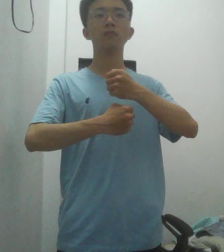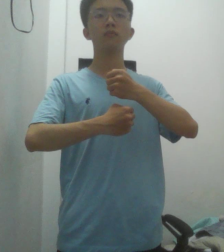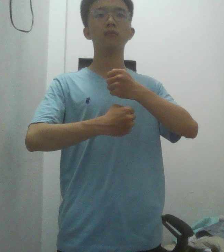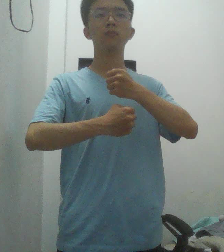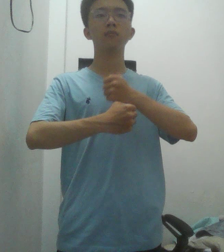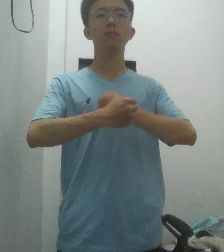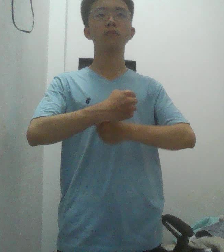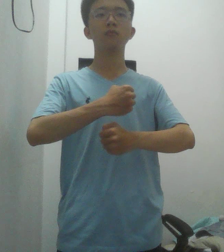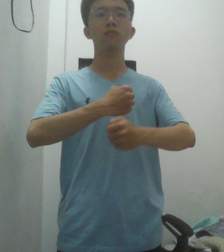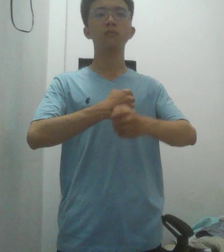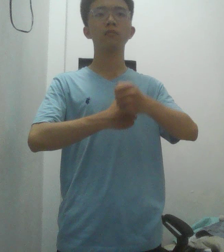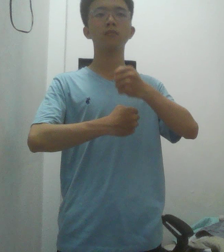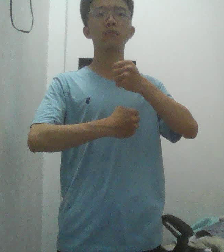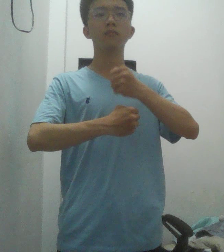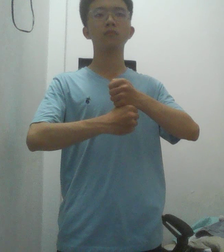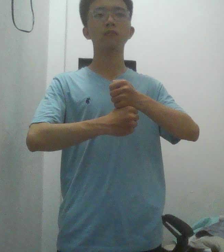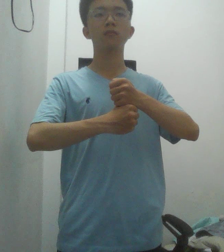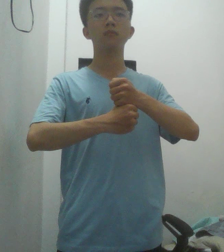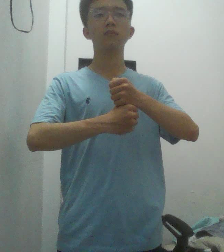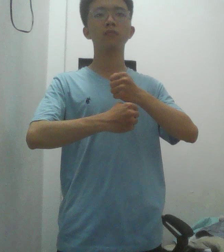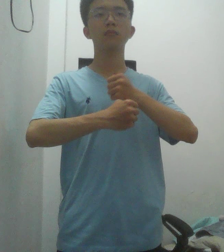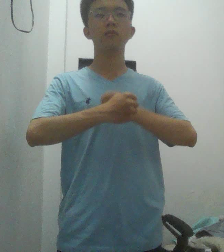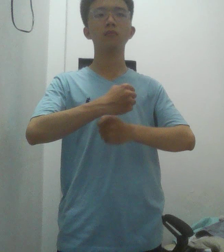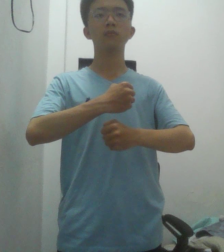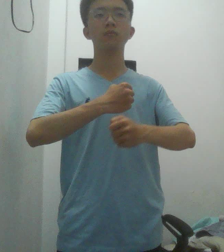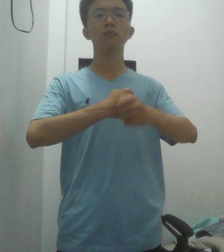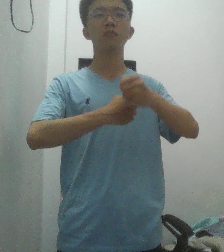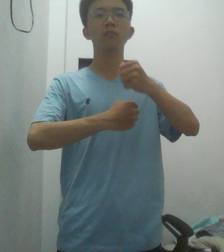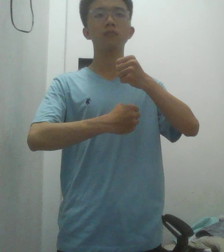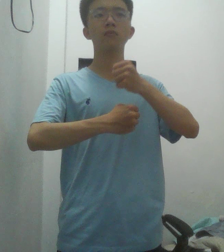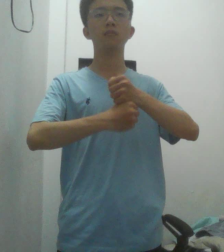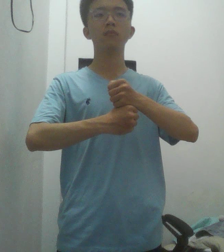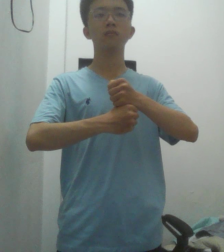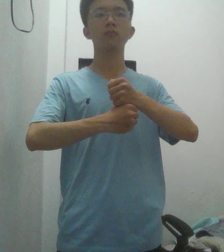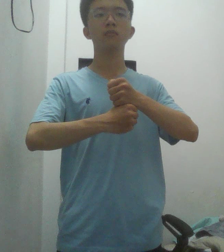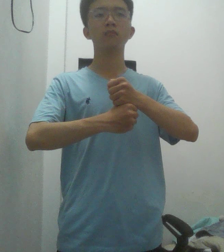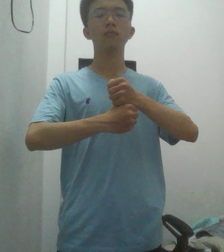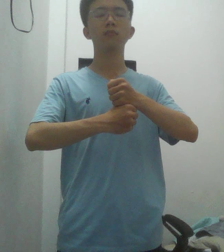quanh nam